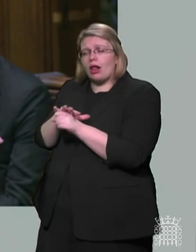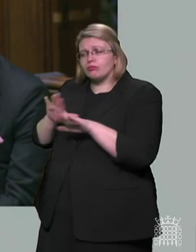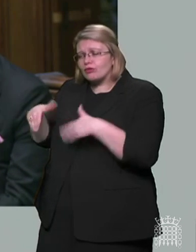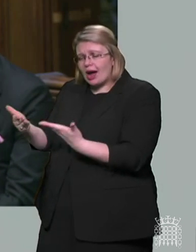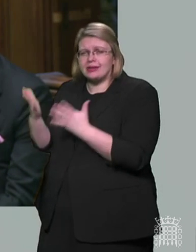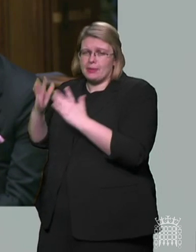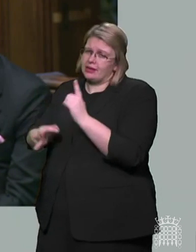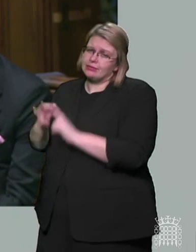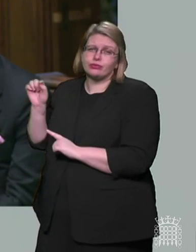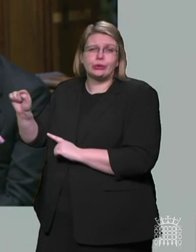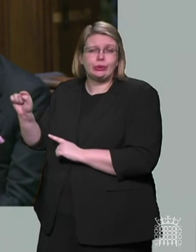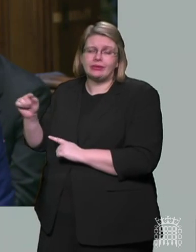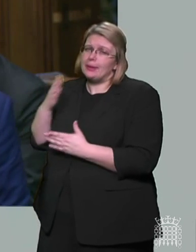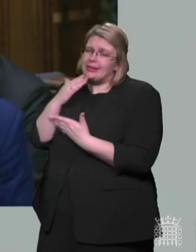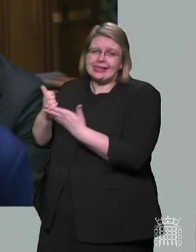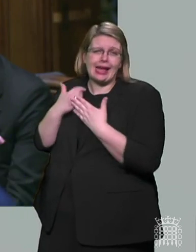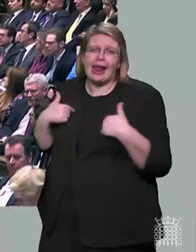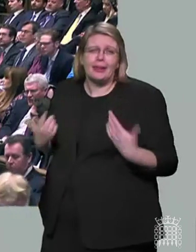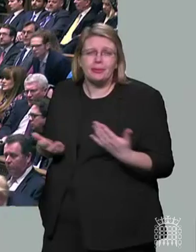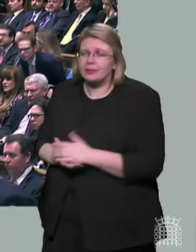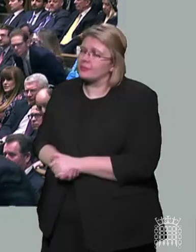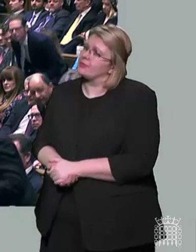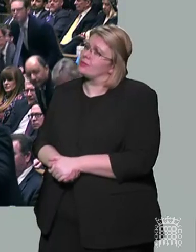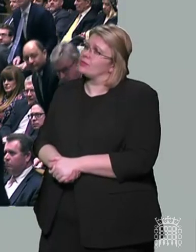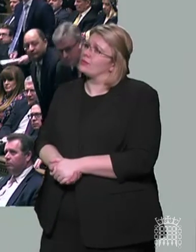We need more help on this, Prime Minister—please help us.